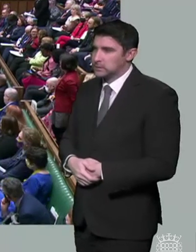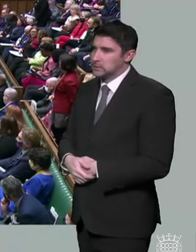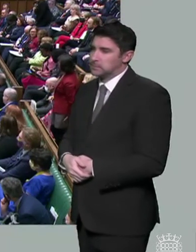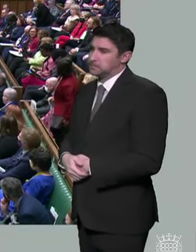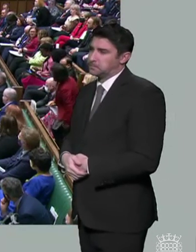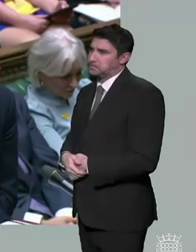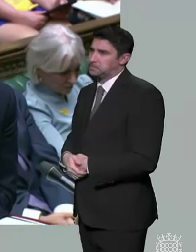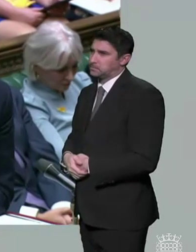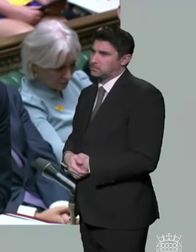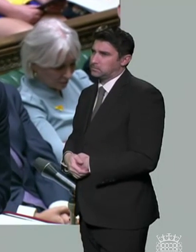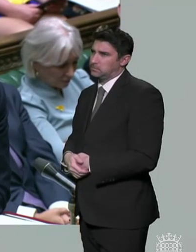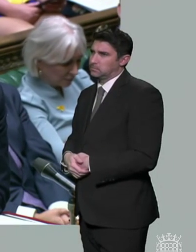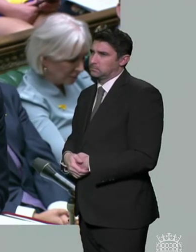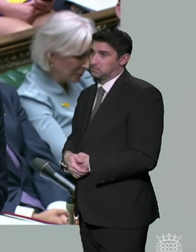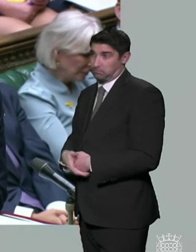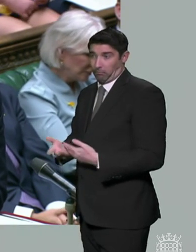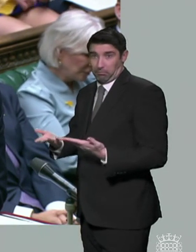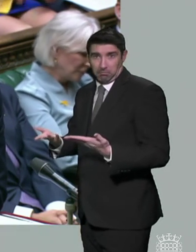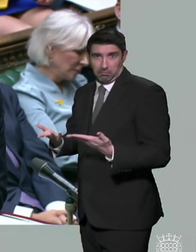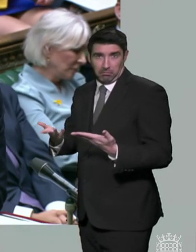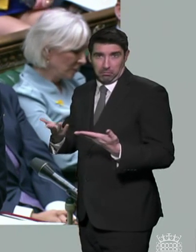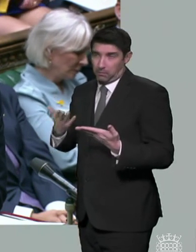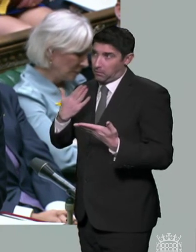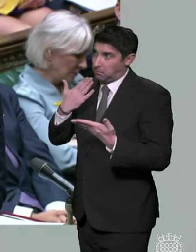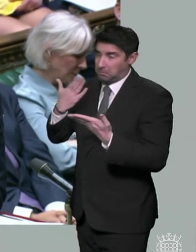I am, in principle, happy to meet the right honourable Gentleman at any stage, but I